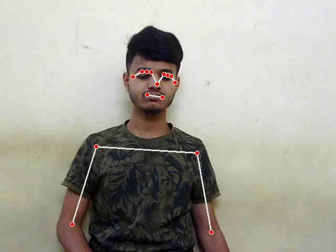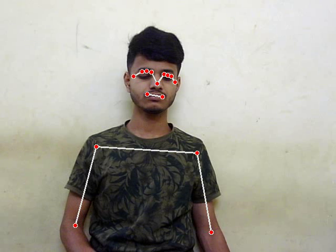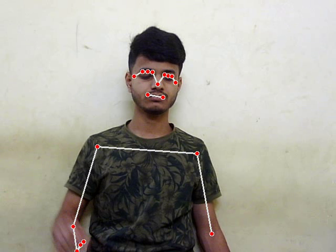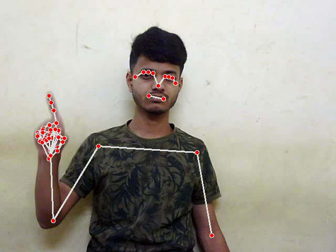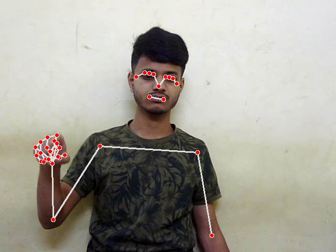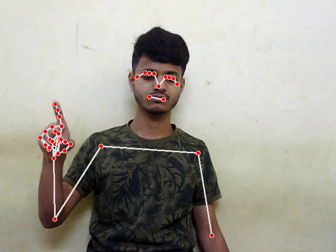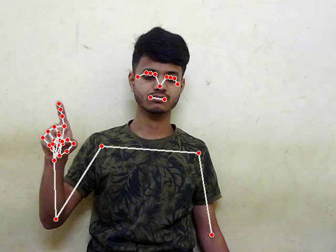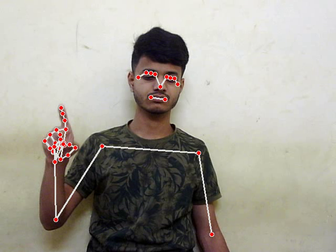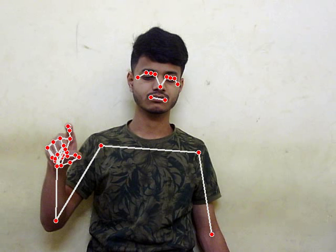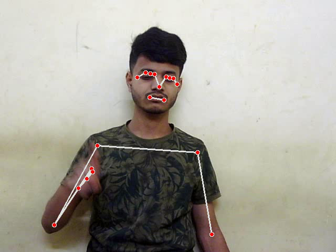need